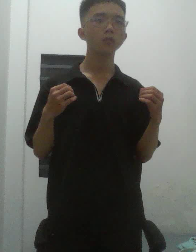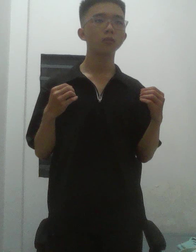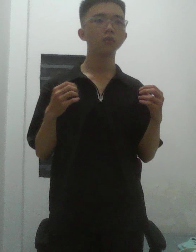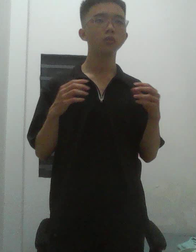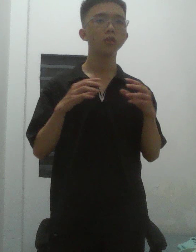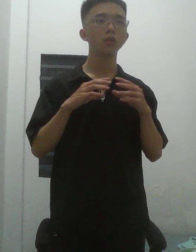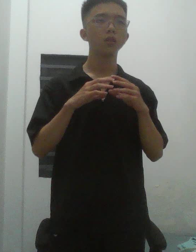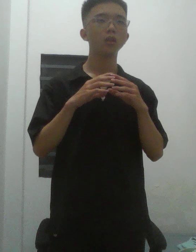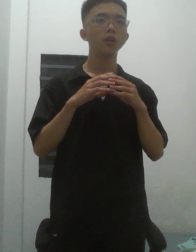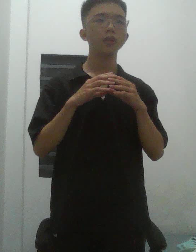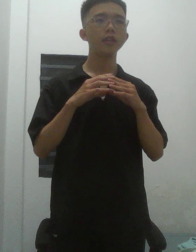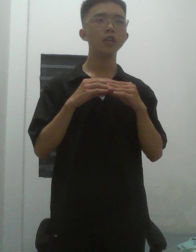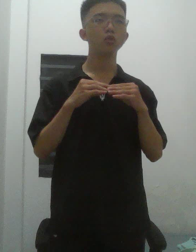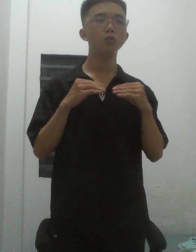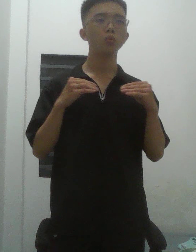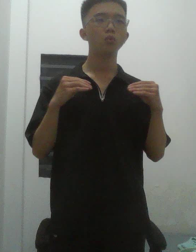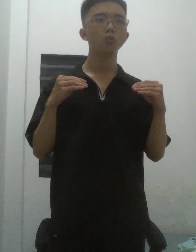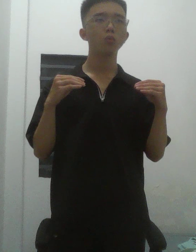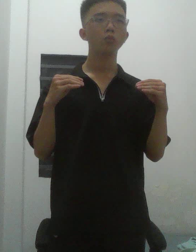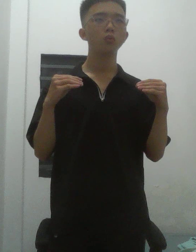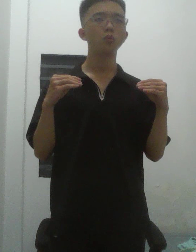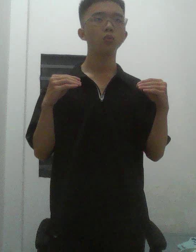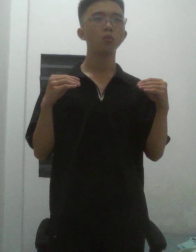nhieu